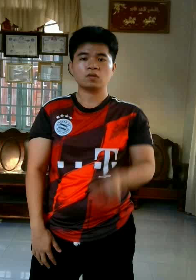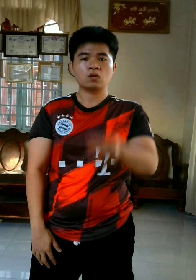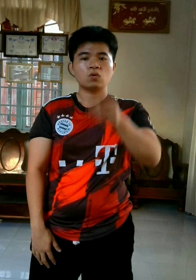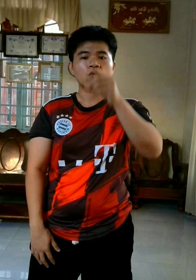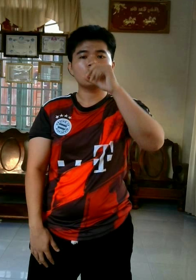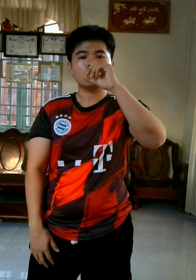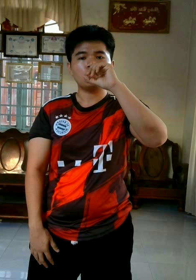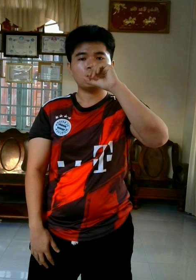uong nuoc